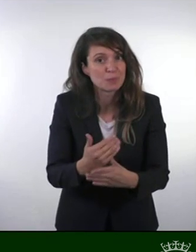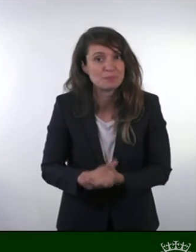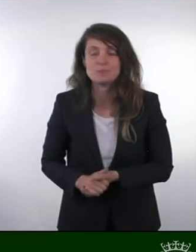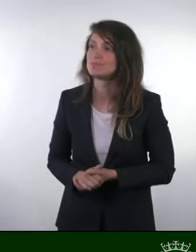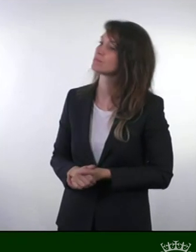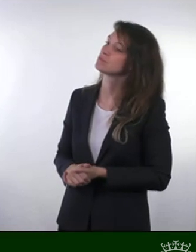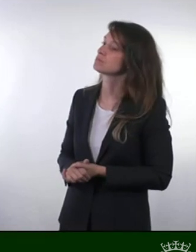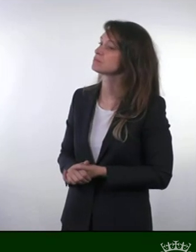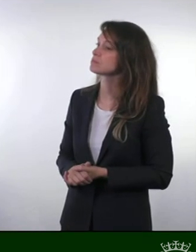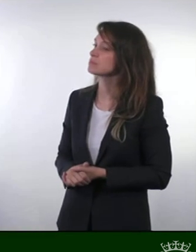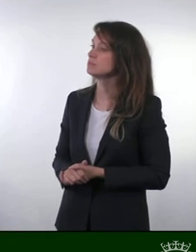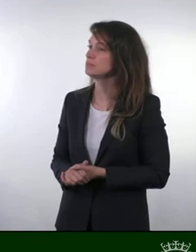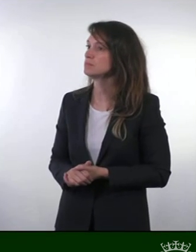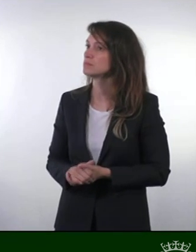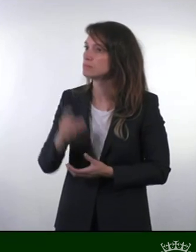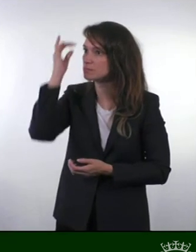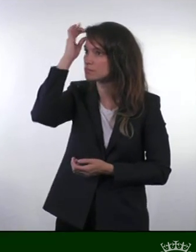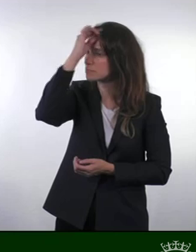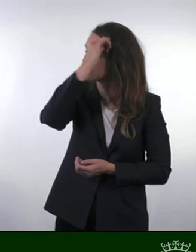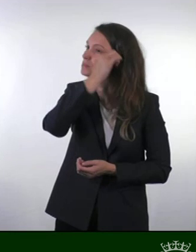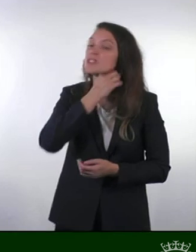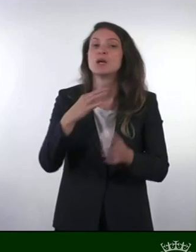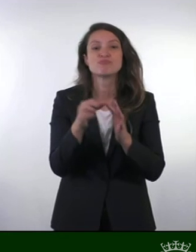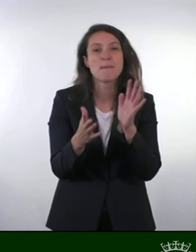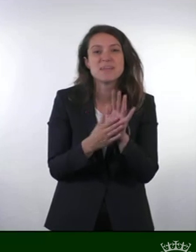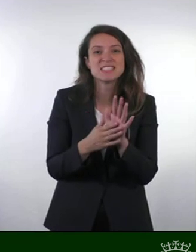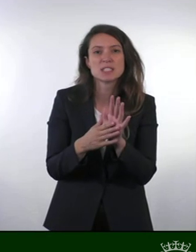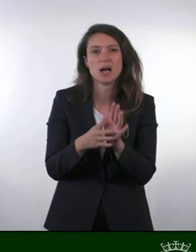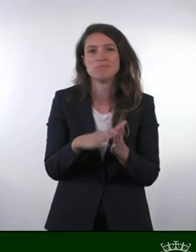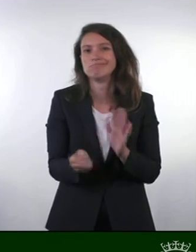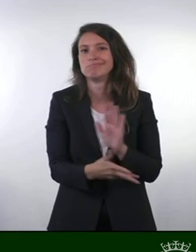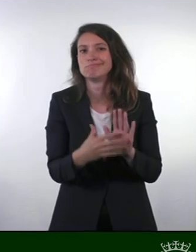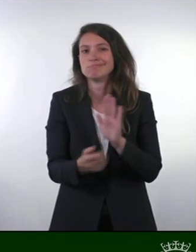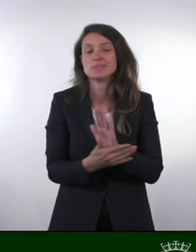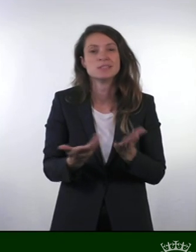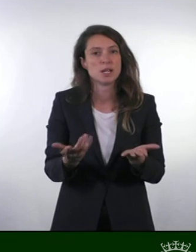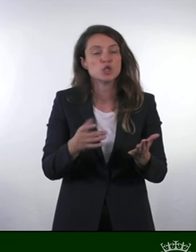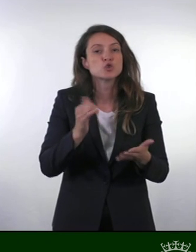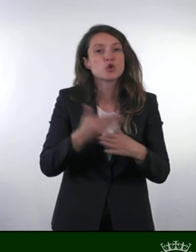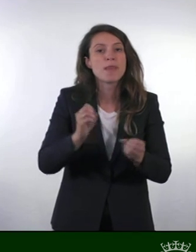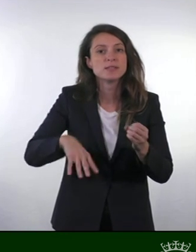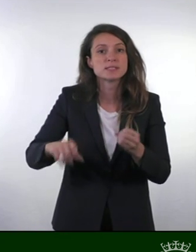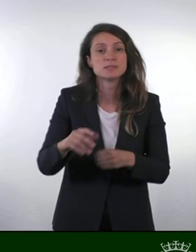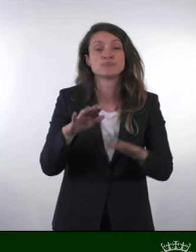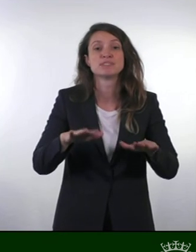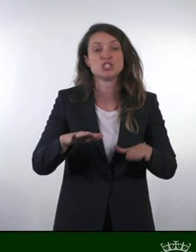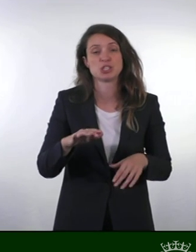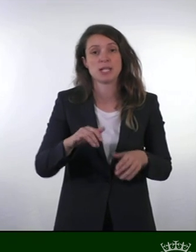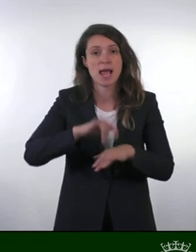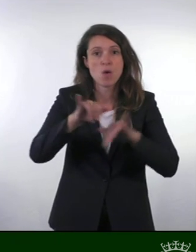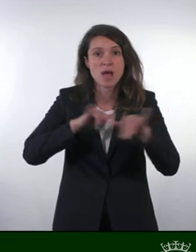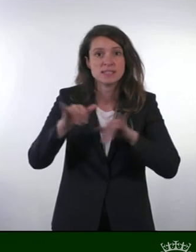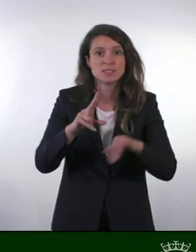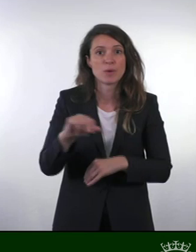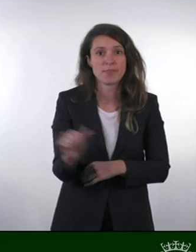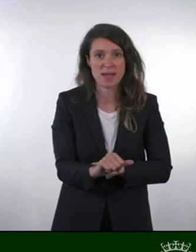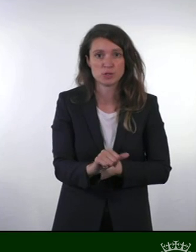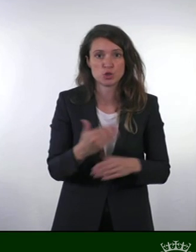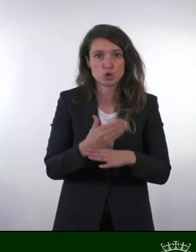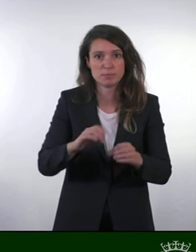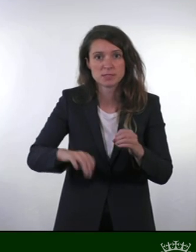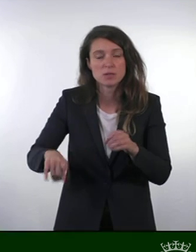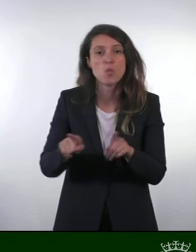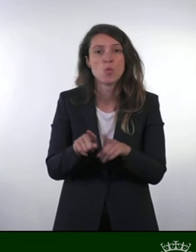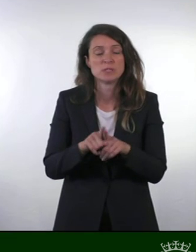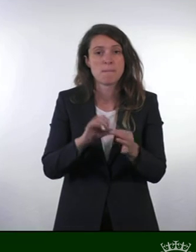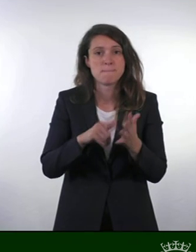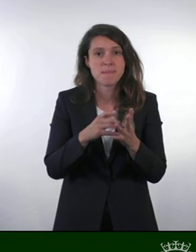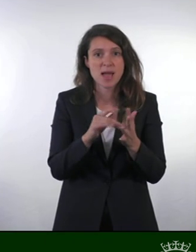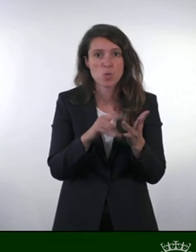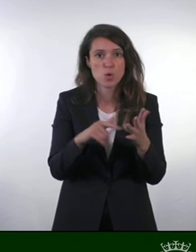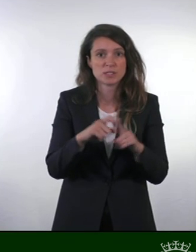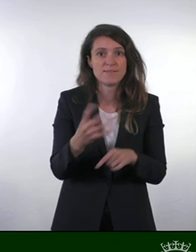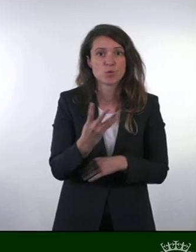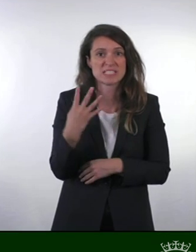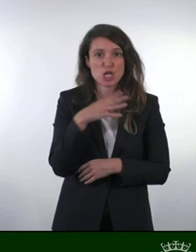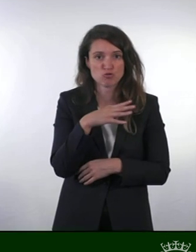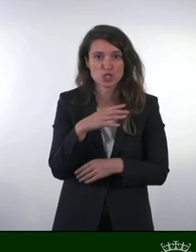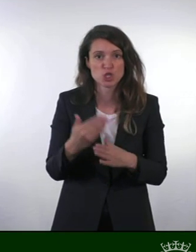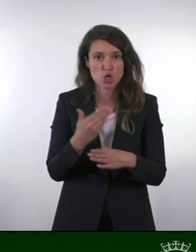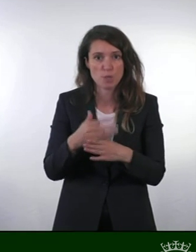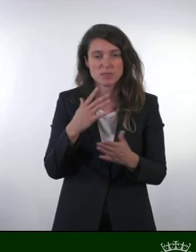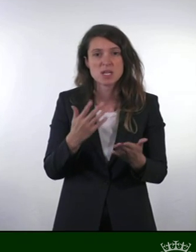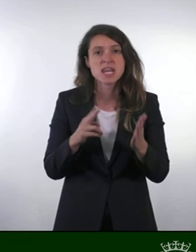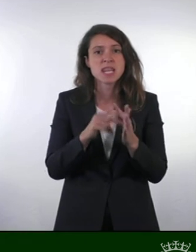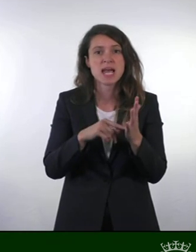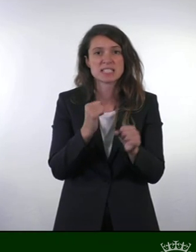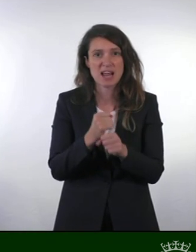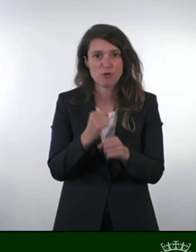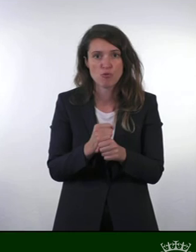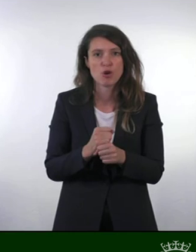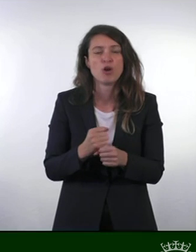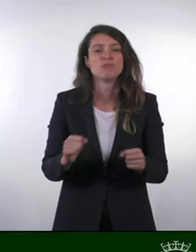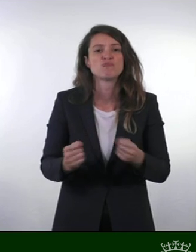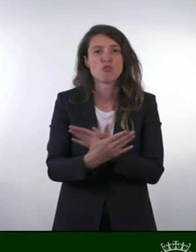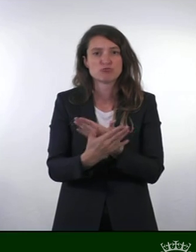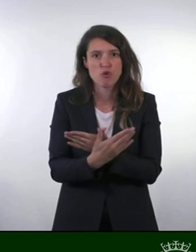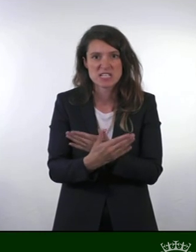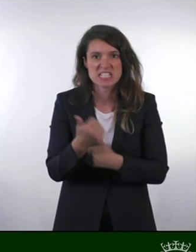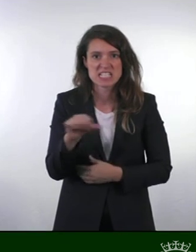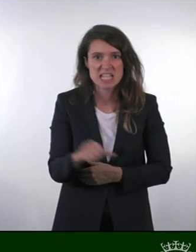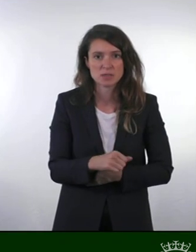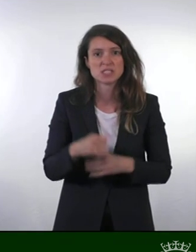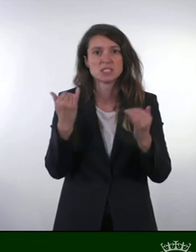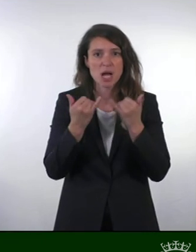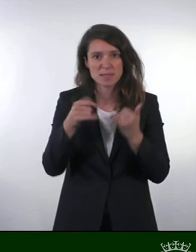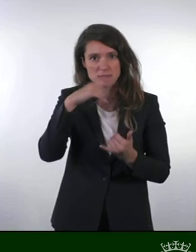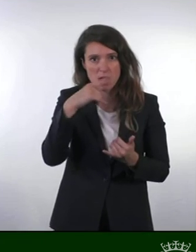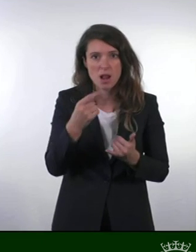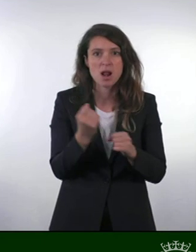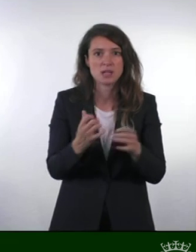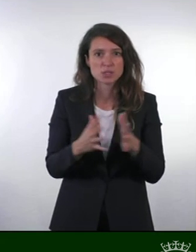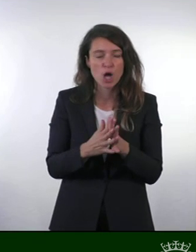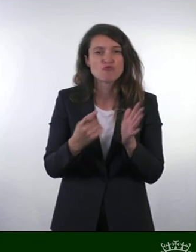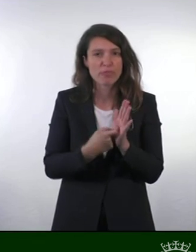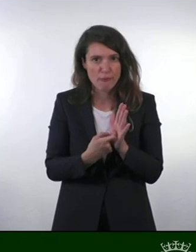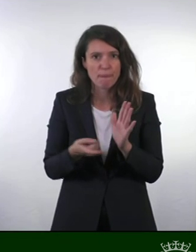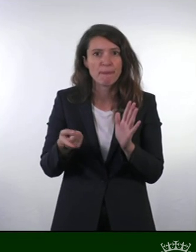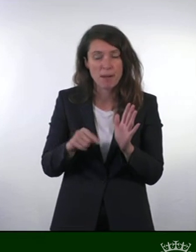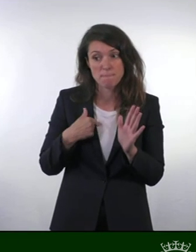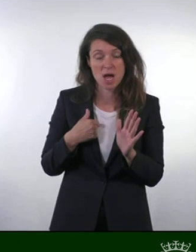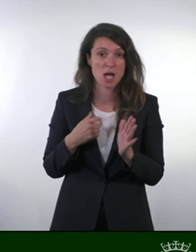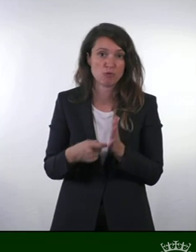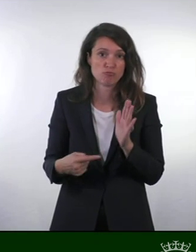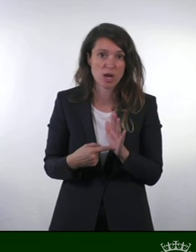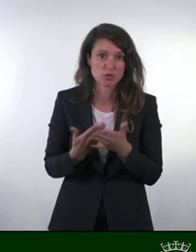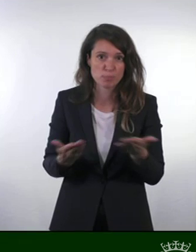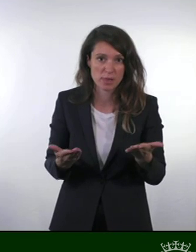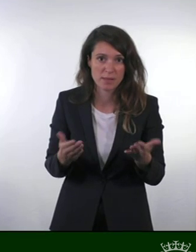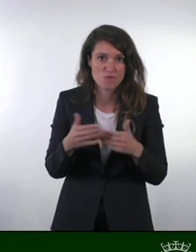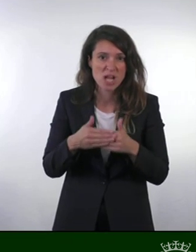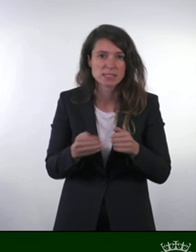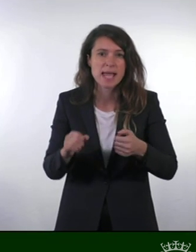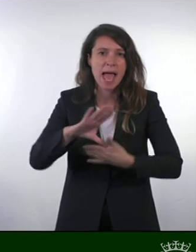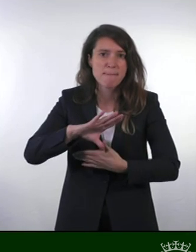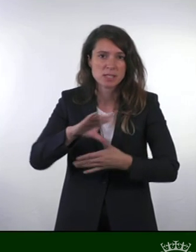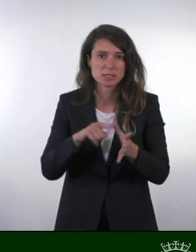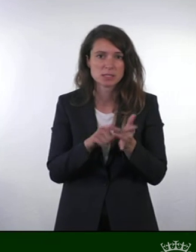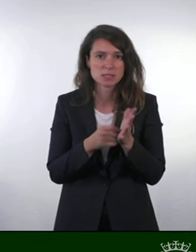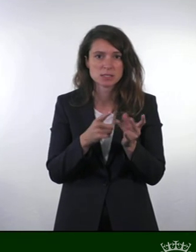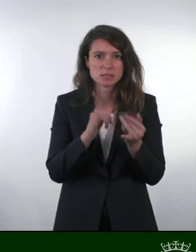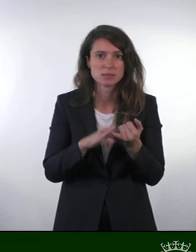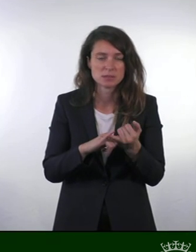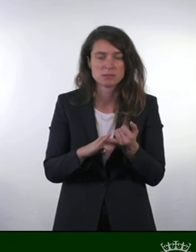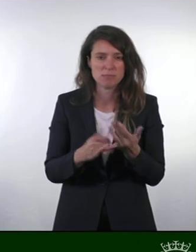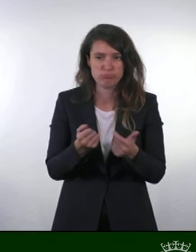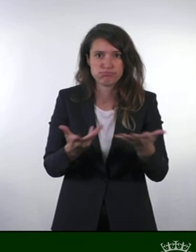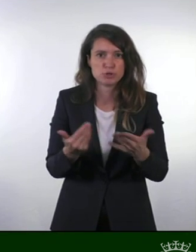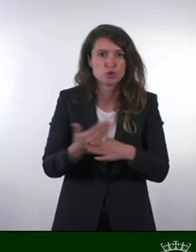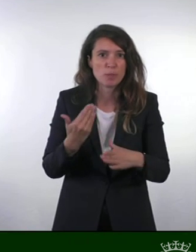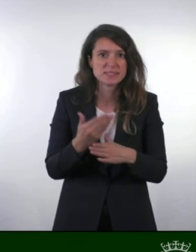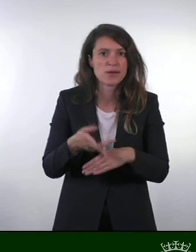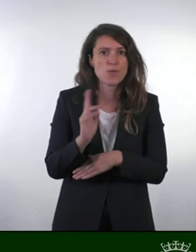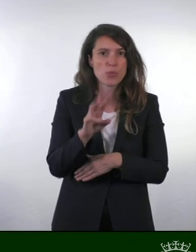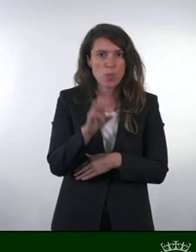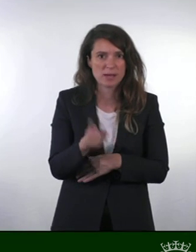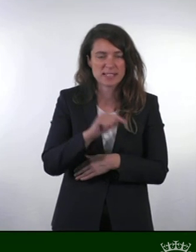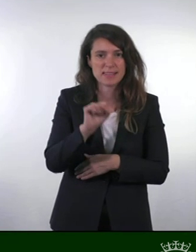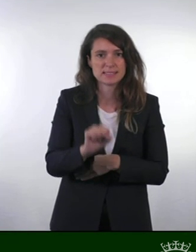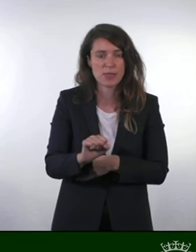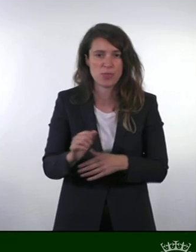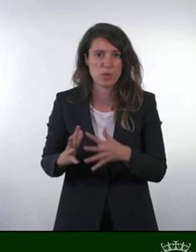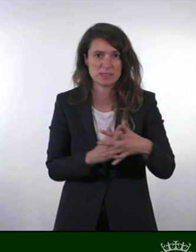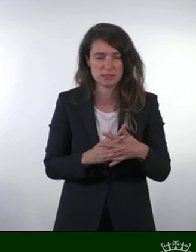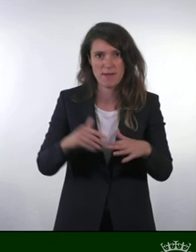The Prime Minister does not want to talk about the numbers of job losses, so let me give him some: British Airways, 12,000 jobs potentially to go, including in the Vale of Glamorgan, in Llantrisant and in Blackwood; GE, 1,400 jobs potentially to go at Nantgarw; Rolls-Royce, nearly 6,000 to go in Derby, Solihull, Glasgow, Rotherham; and, as my right honourable and learned Friend the Leader of the Opposition has pointed out, Airbus, with 1,700 jobs potentially to go in north Wales and in the south-west, affecting my own constituents.